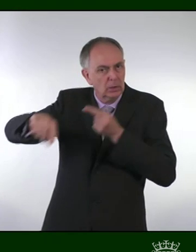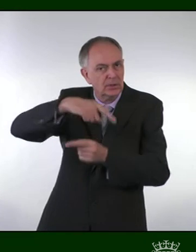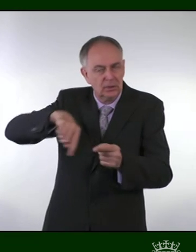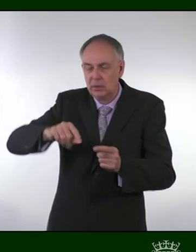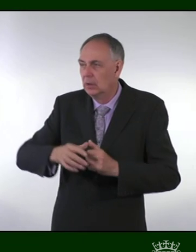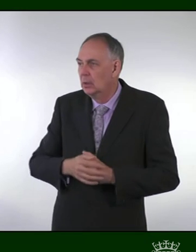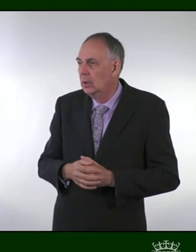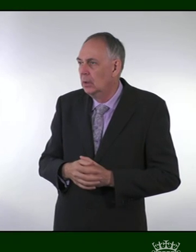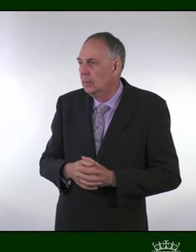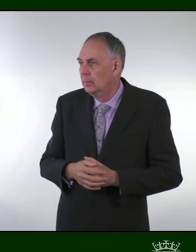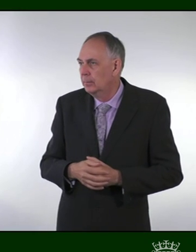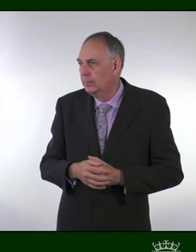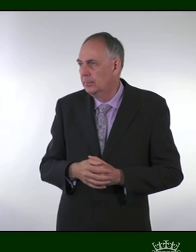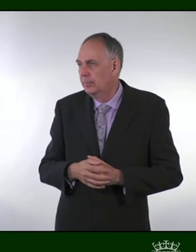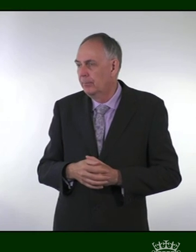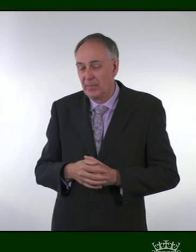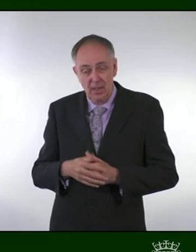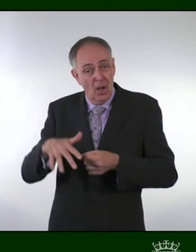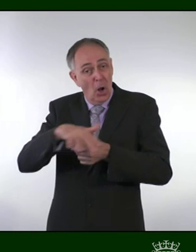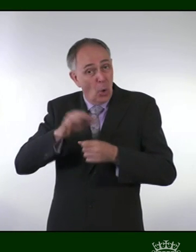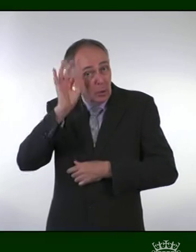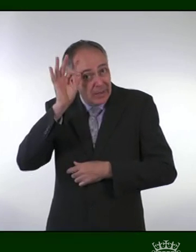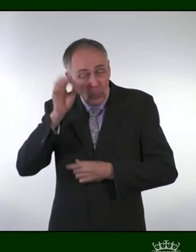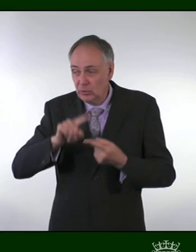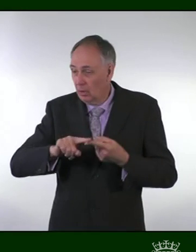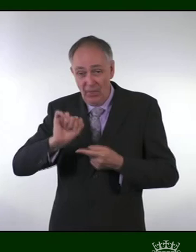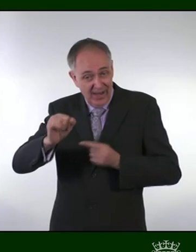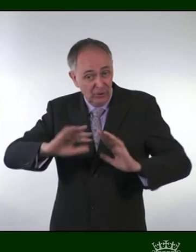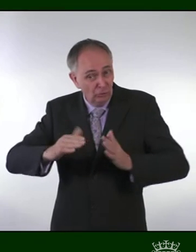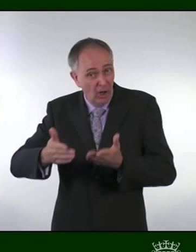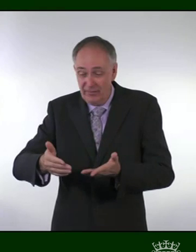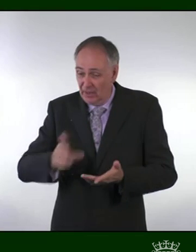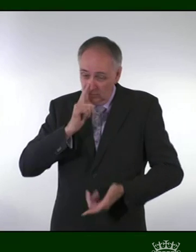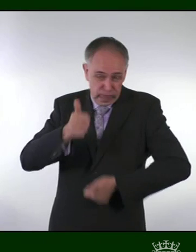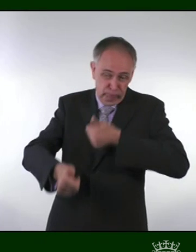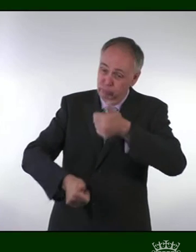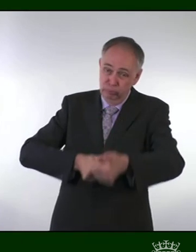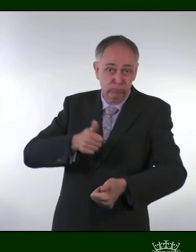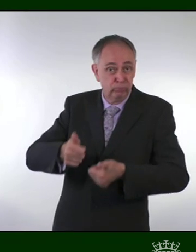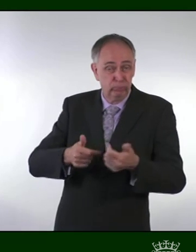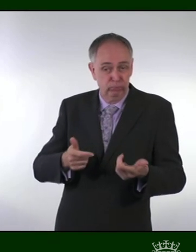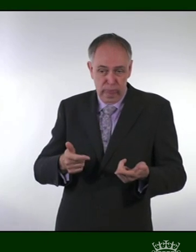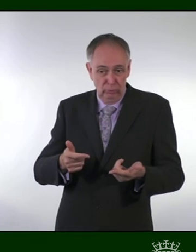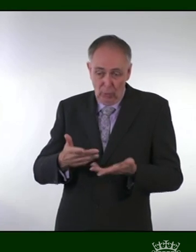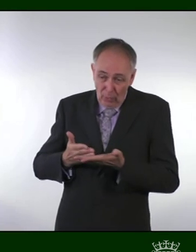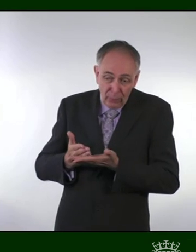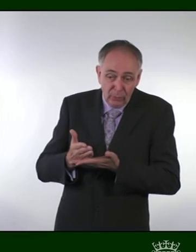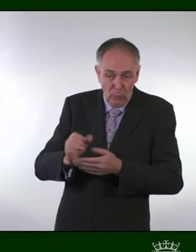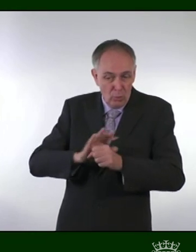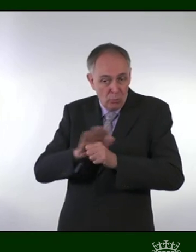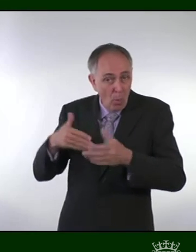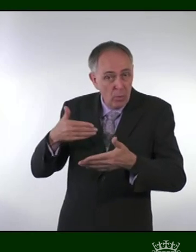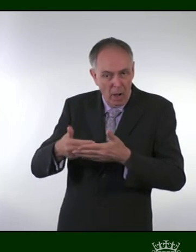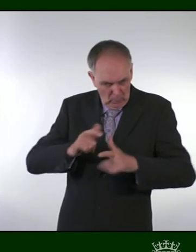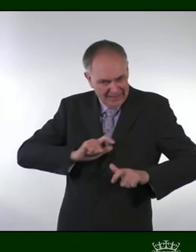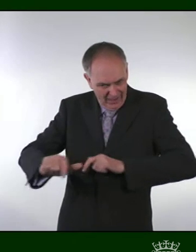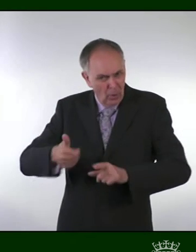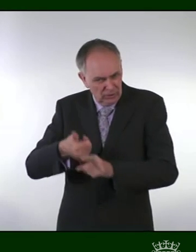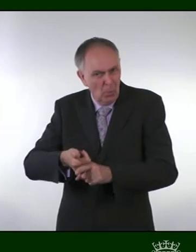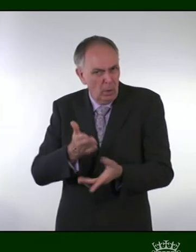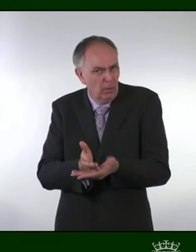I pay tribute to the work of local councils and their services for helping us to get through this pandemic, and we will continue to support them.